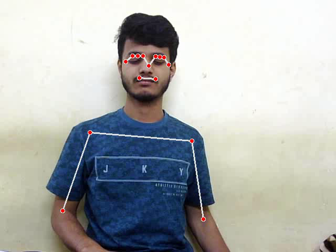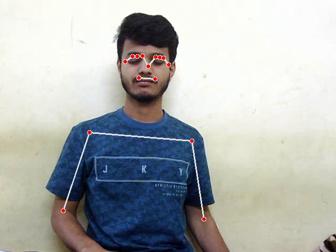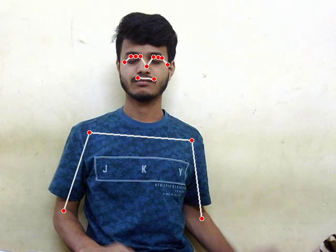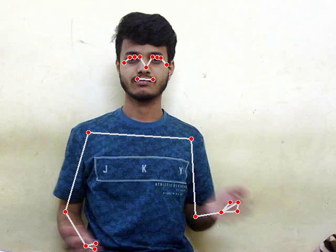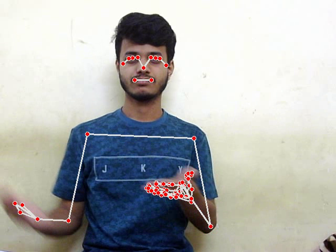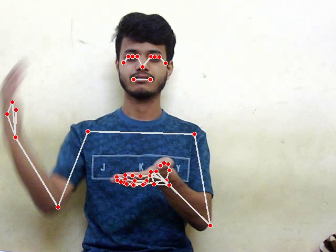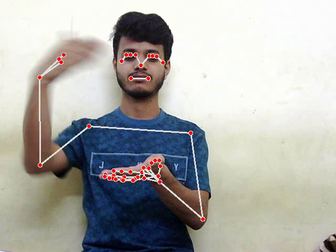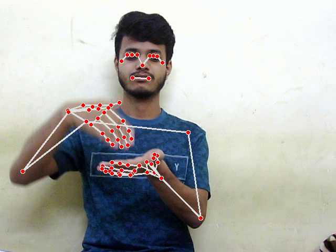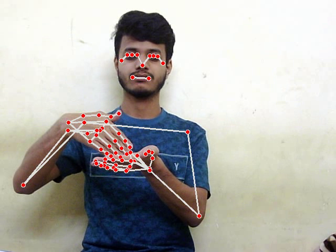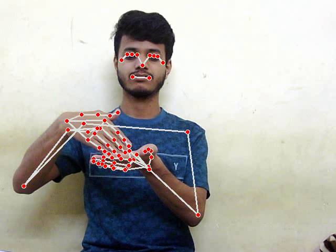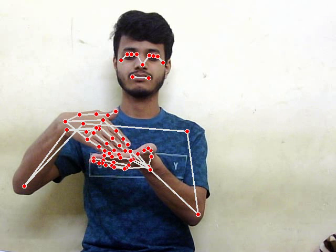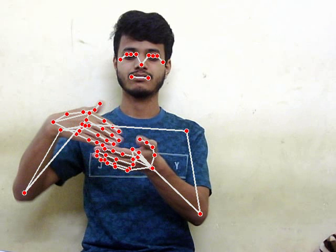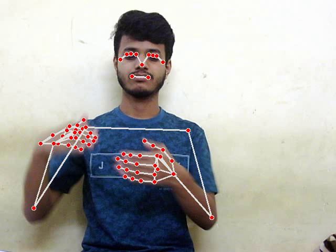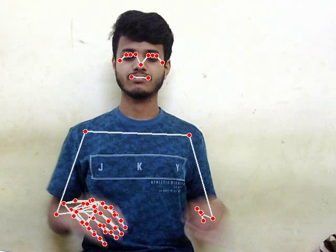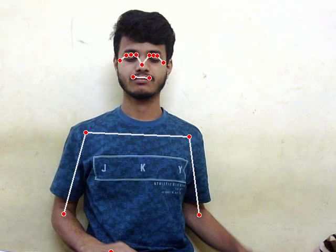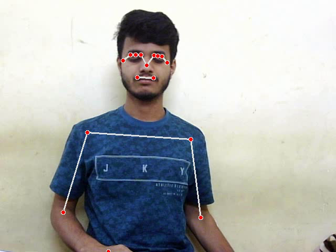again